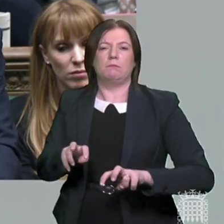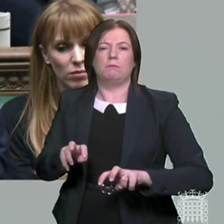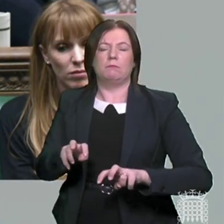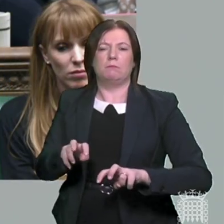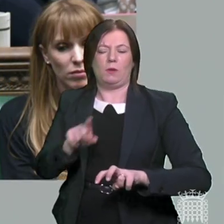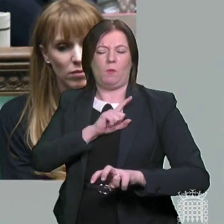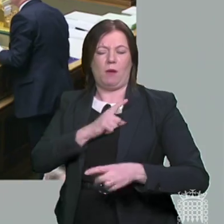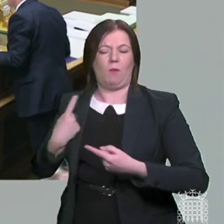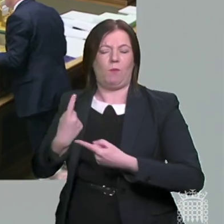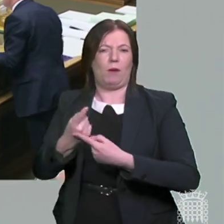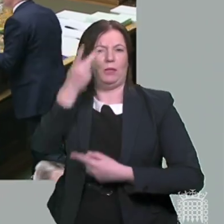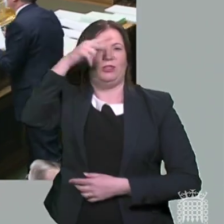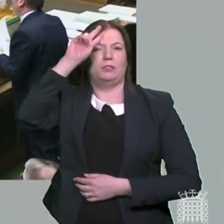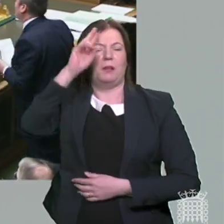What changed?